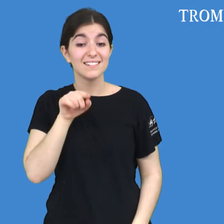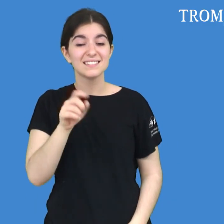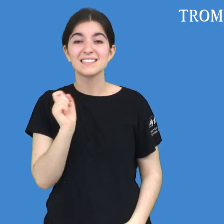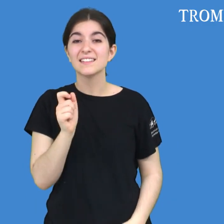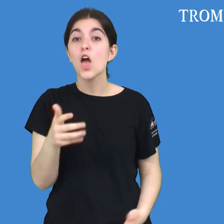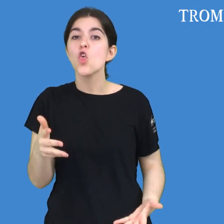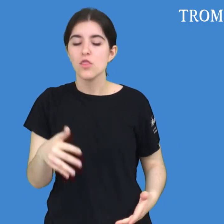frecuente